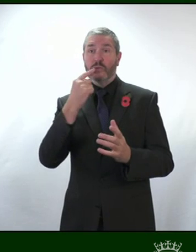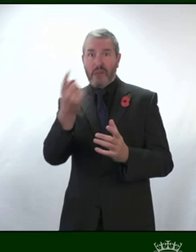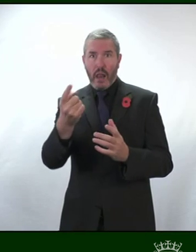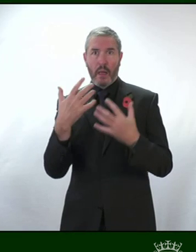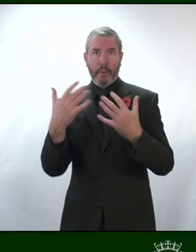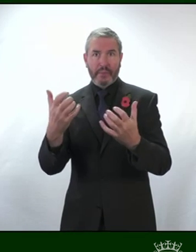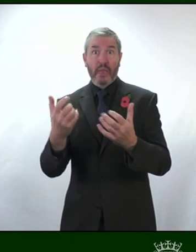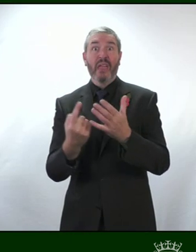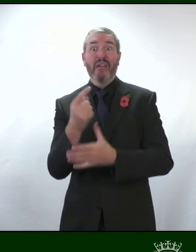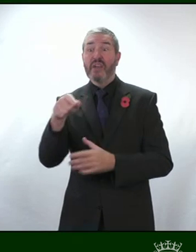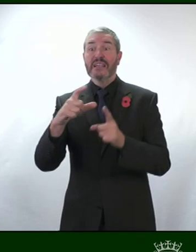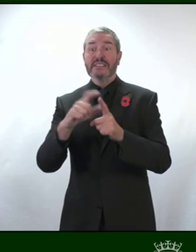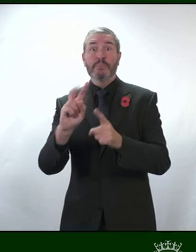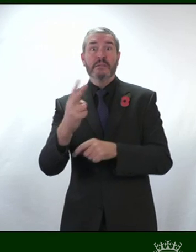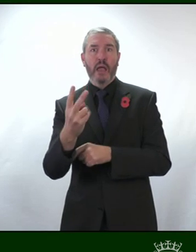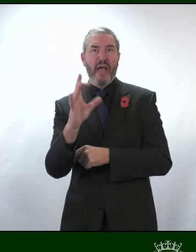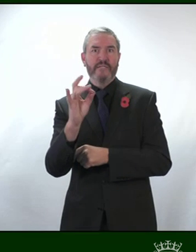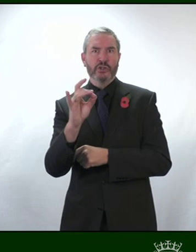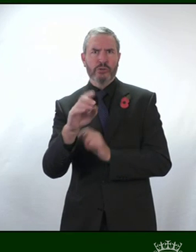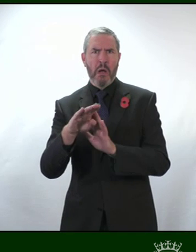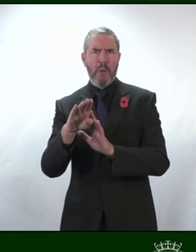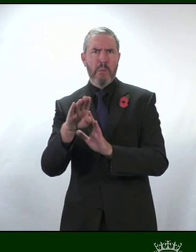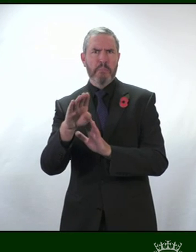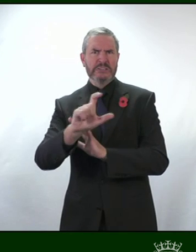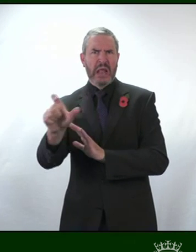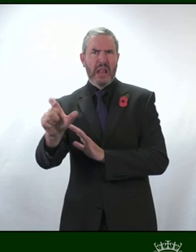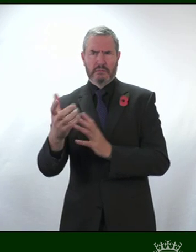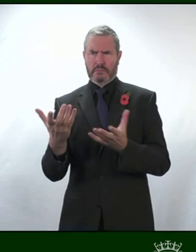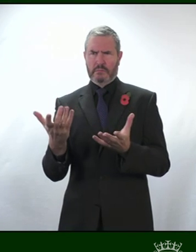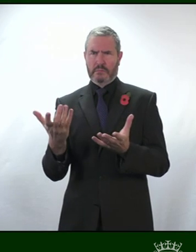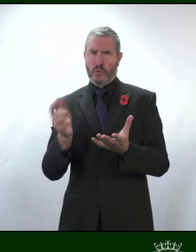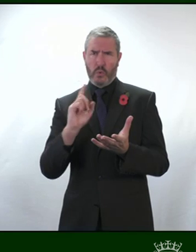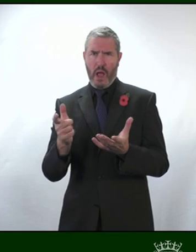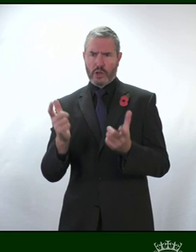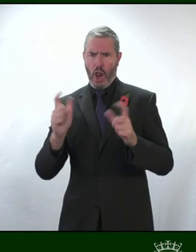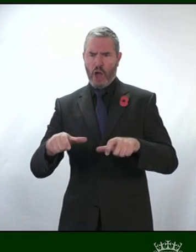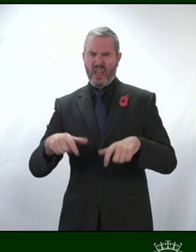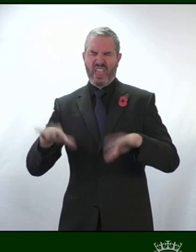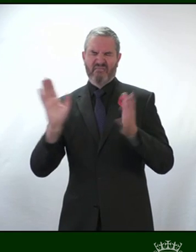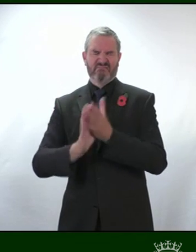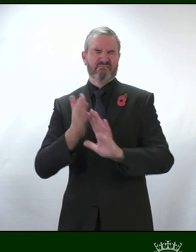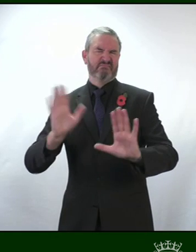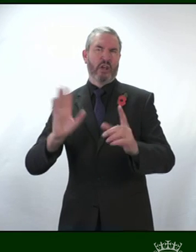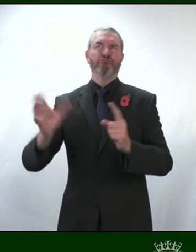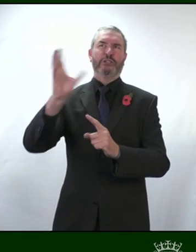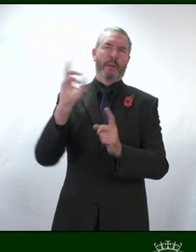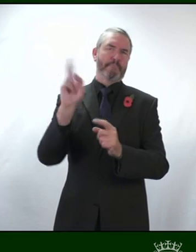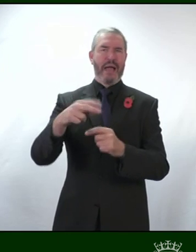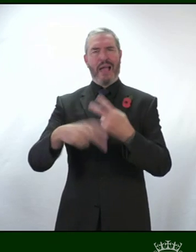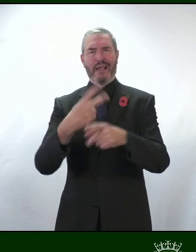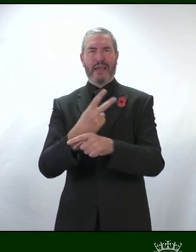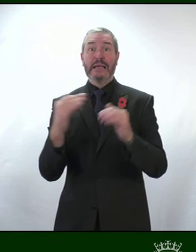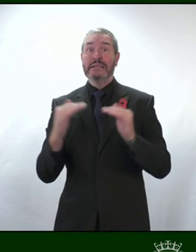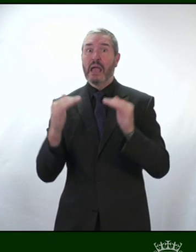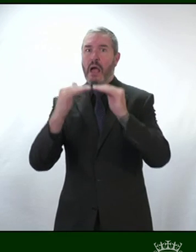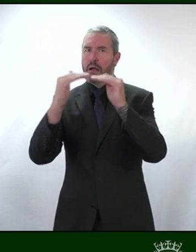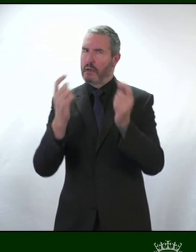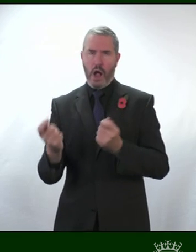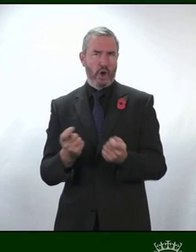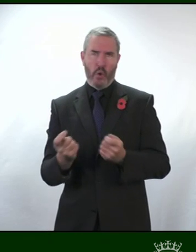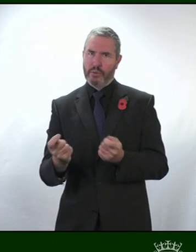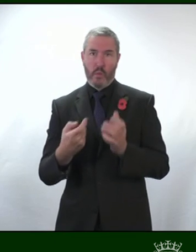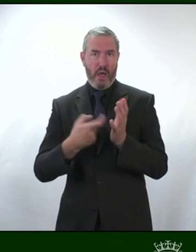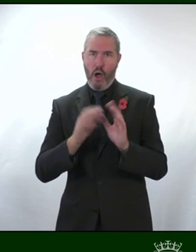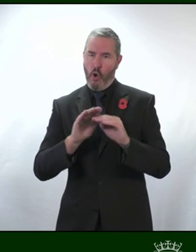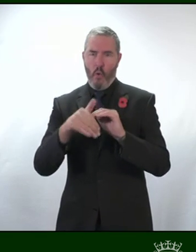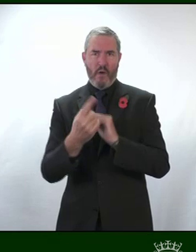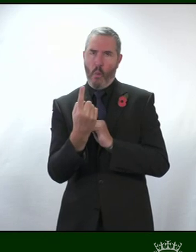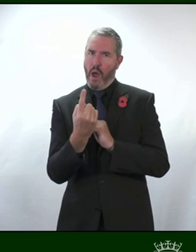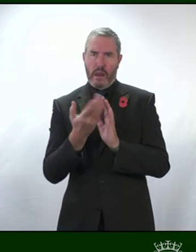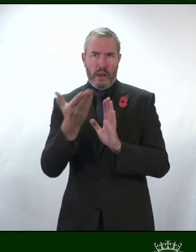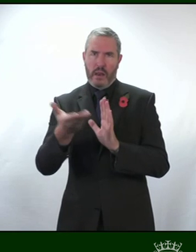If the infection rate is still going up on 2 December, it is madness to come out of the system back to the tiered system, when we know the one thing the tiered system cannot cope with is an R rate above 1.